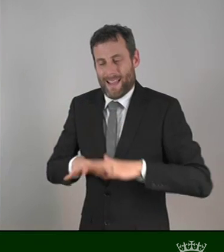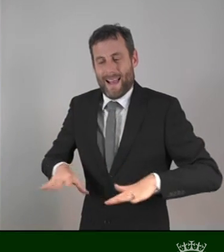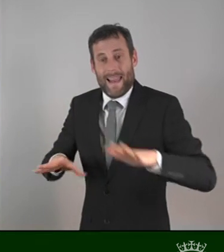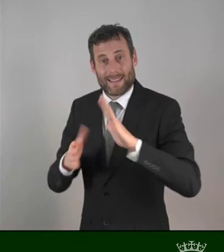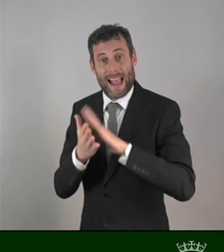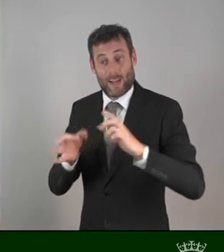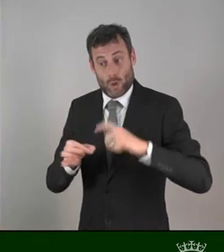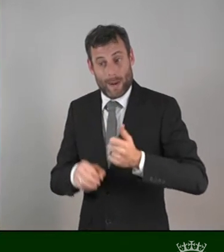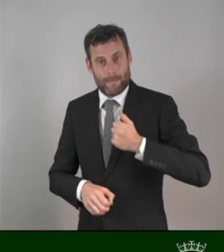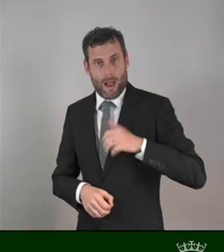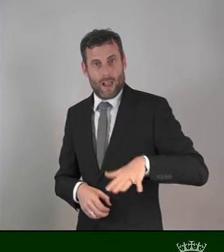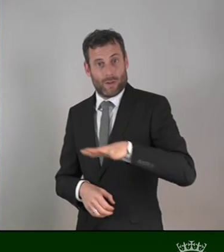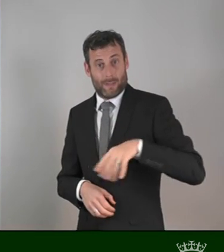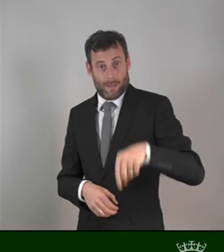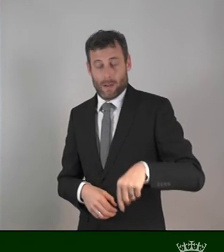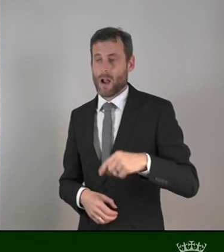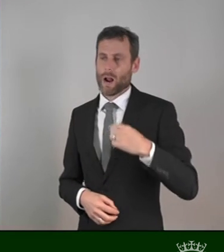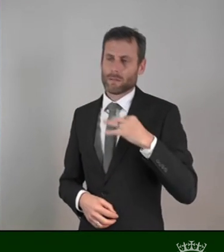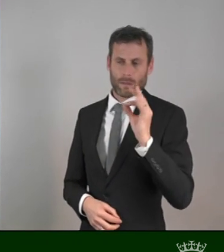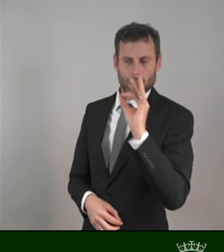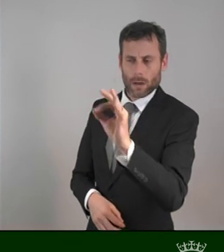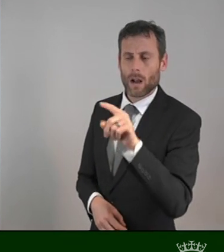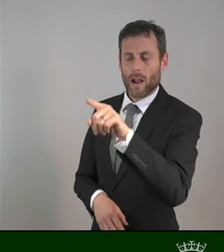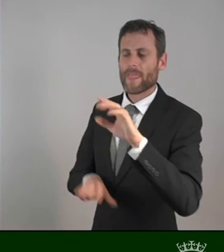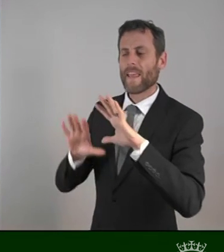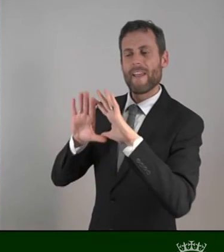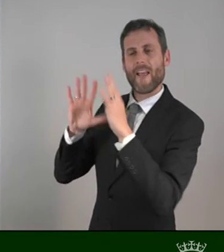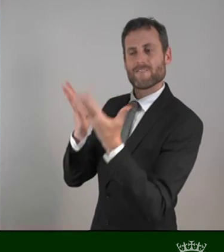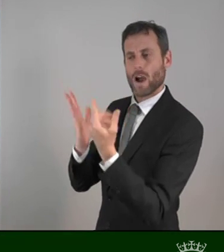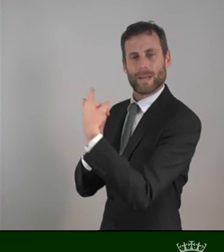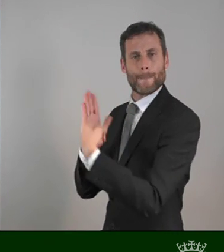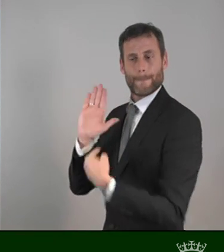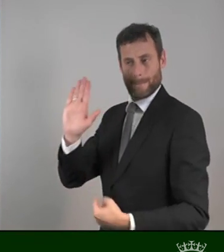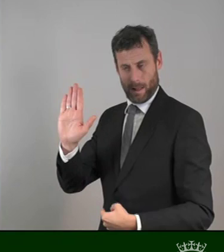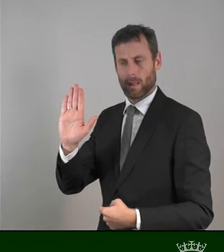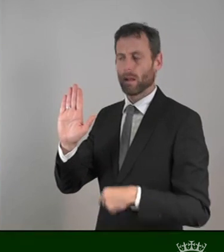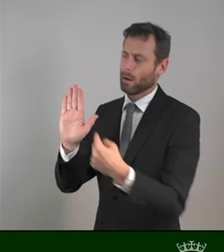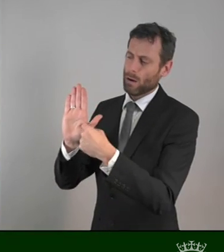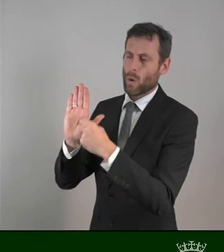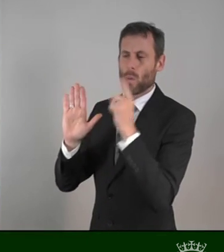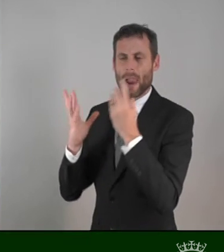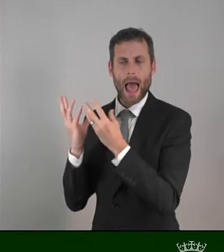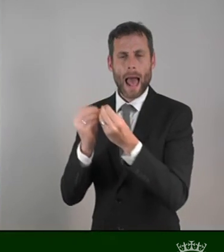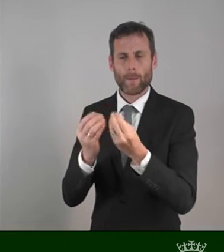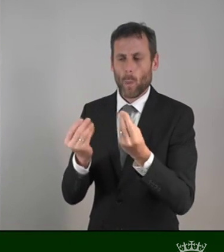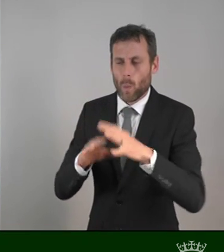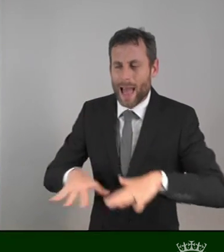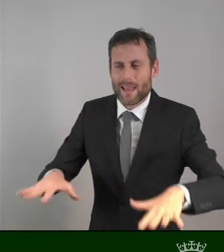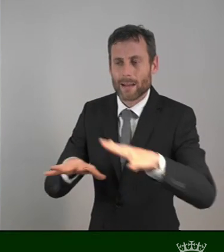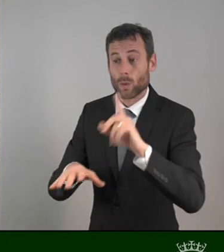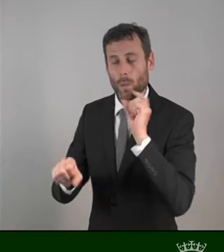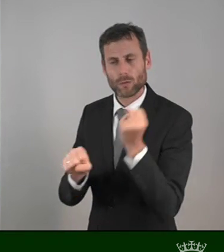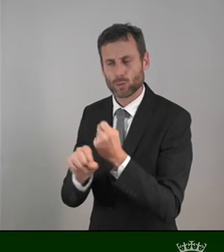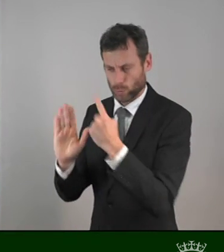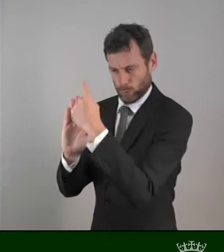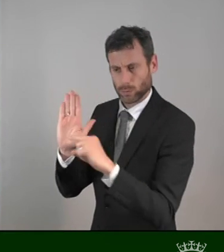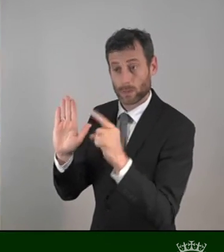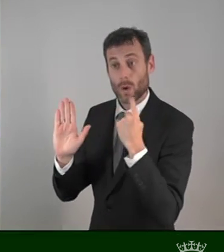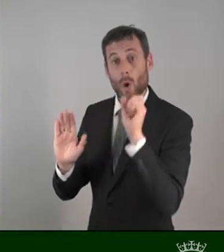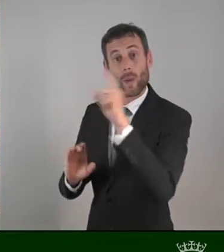Will the Prime Minister tell us what the environment Bill will do for wetlands and wildlife, and will he visit our famous flamboyance of flamingos?